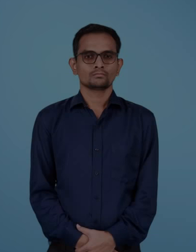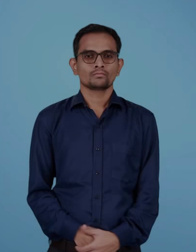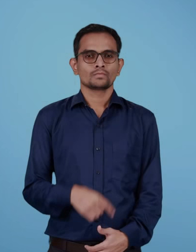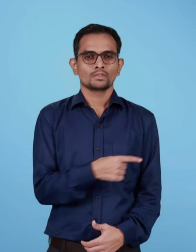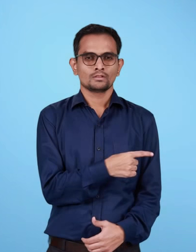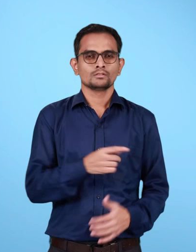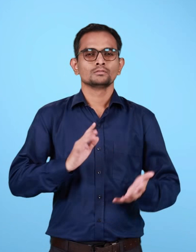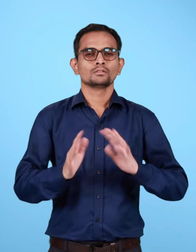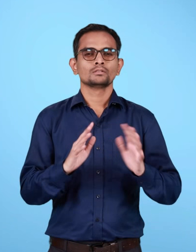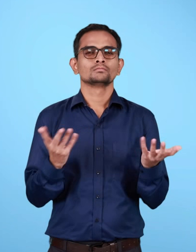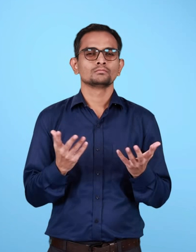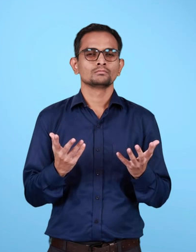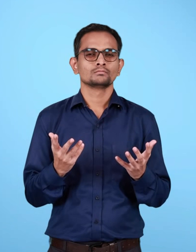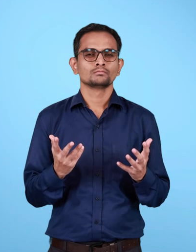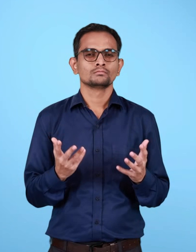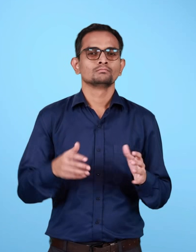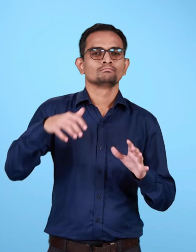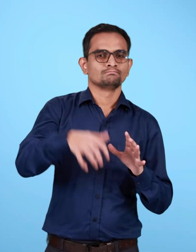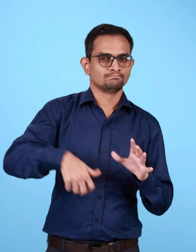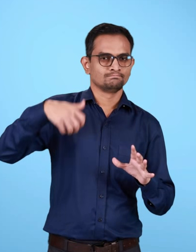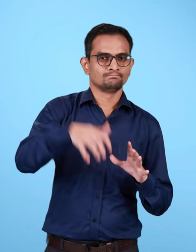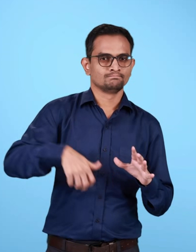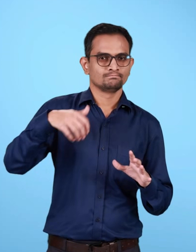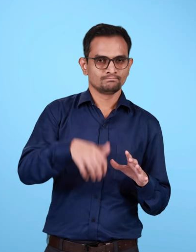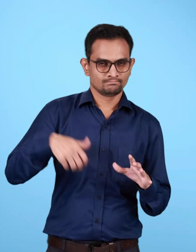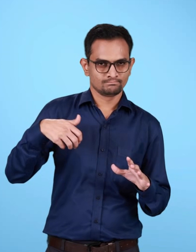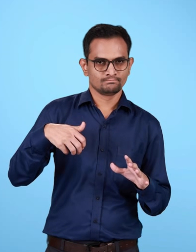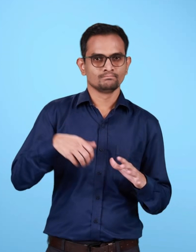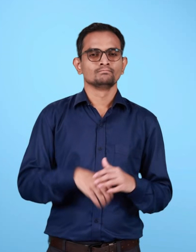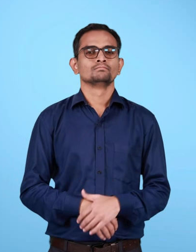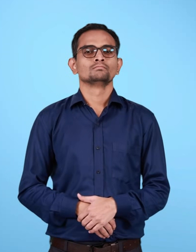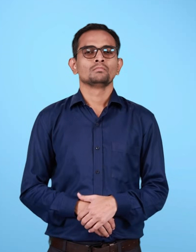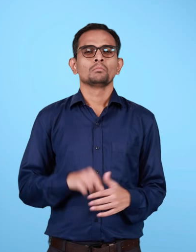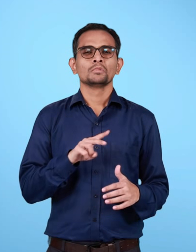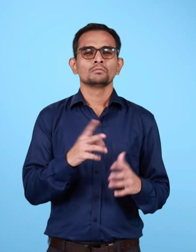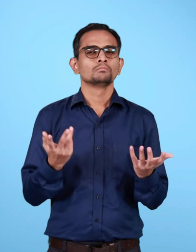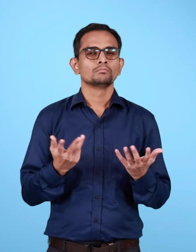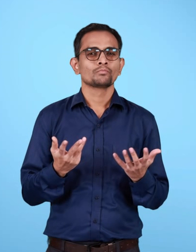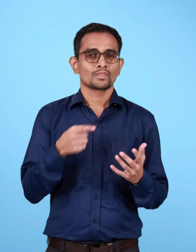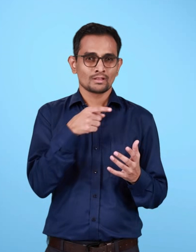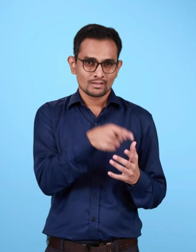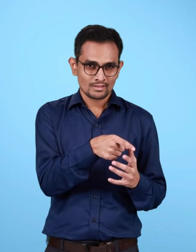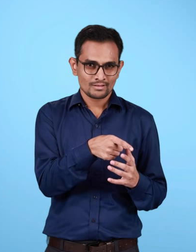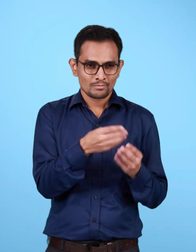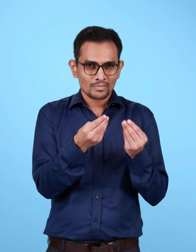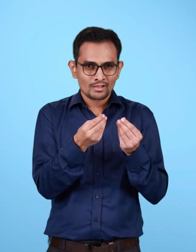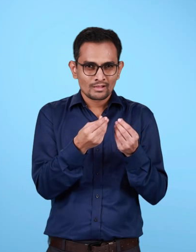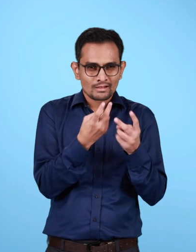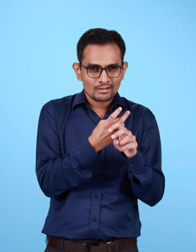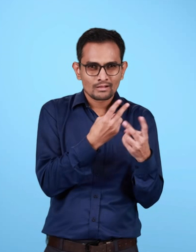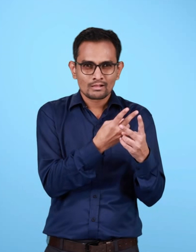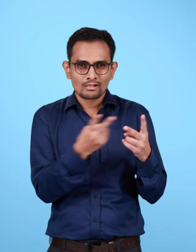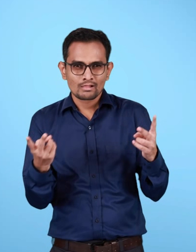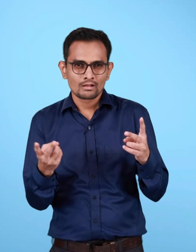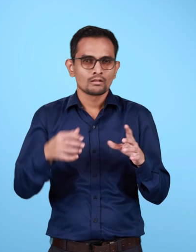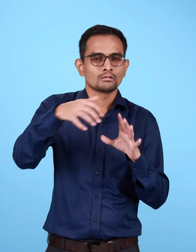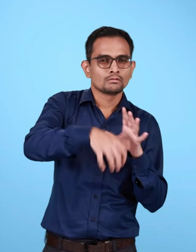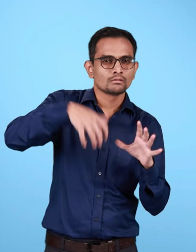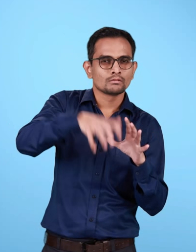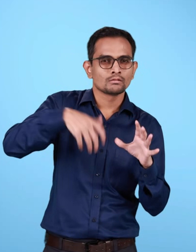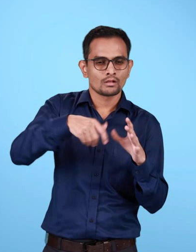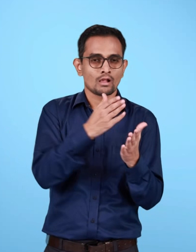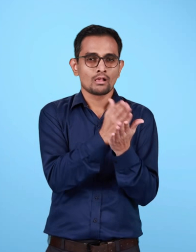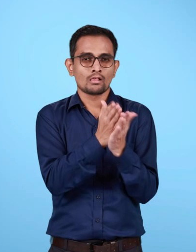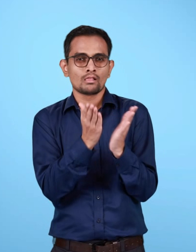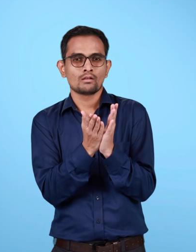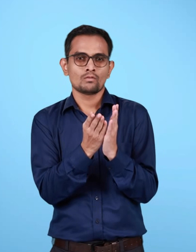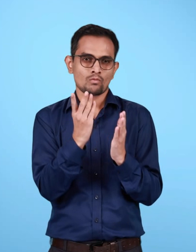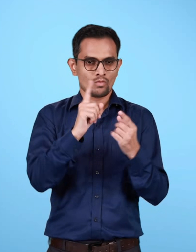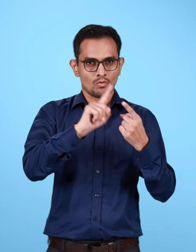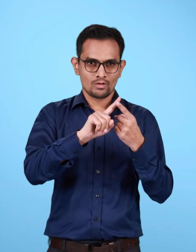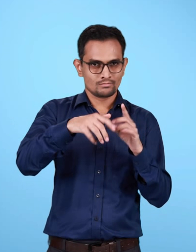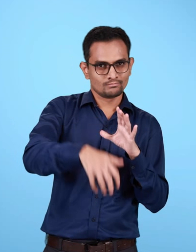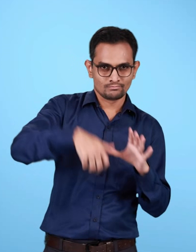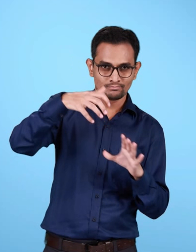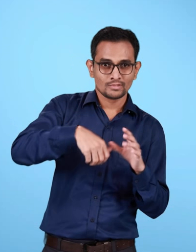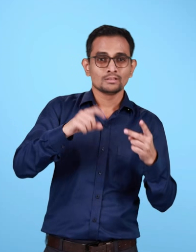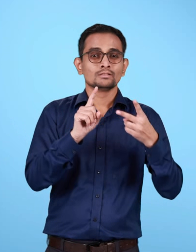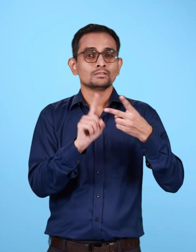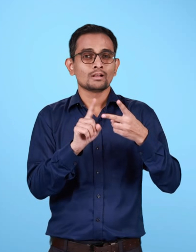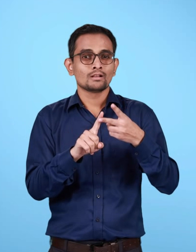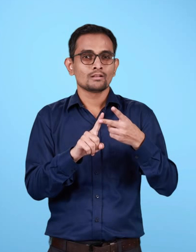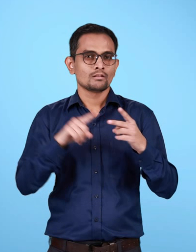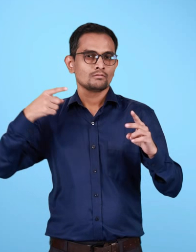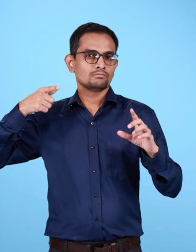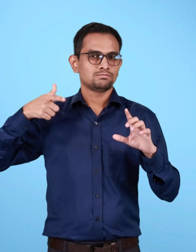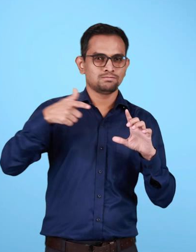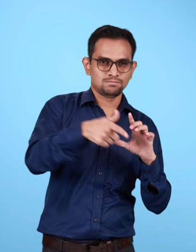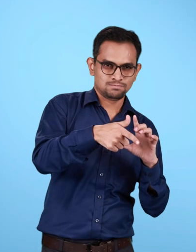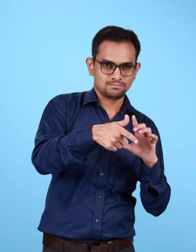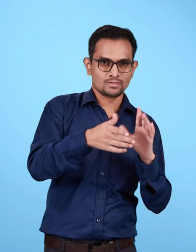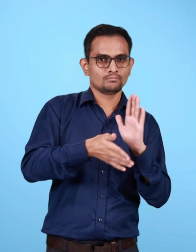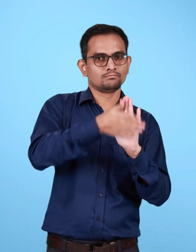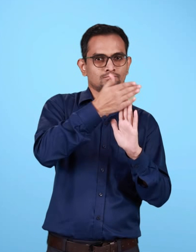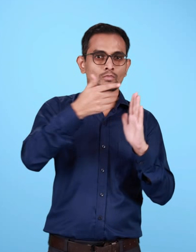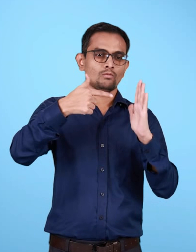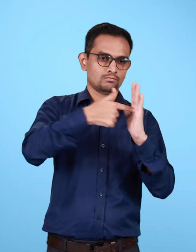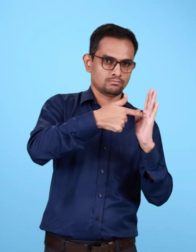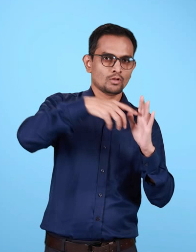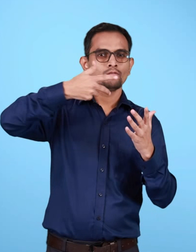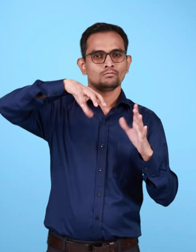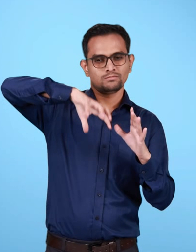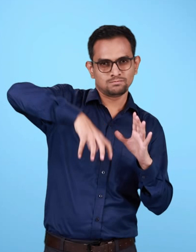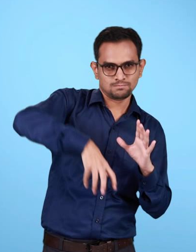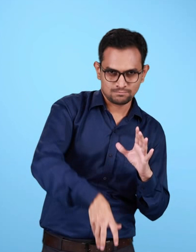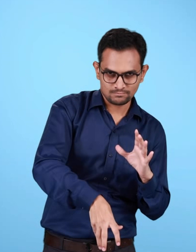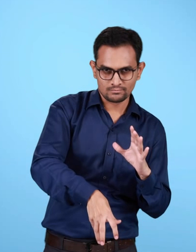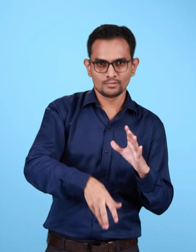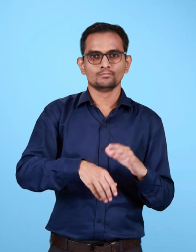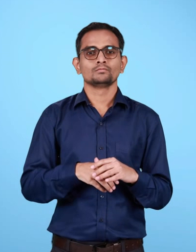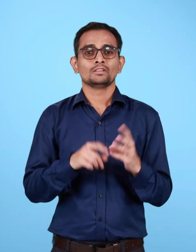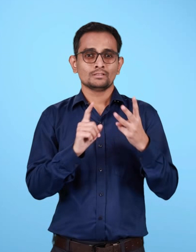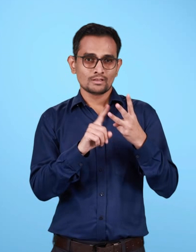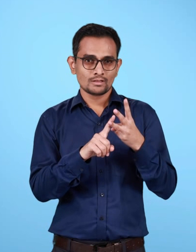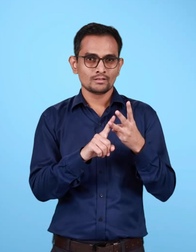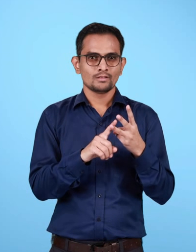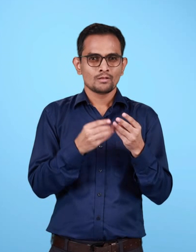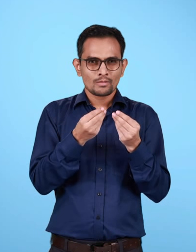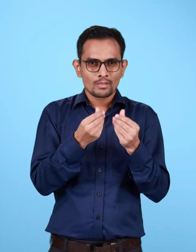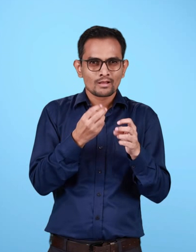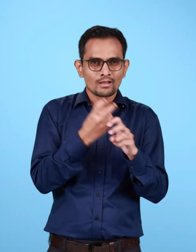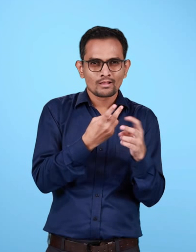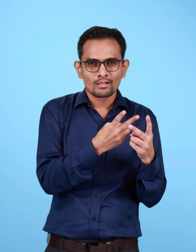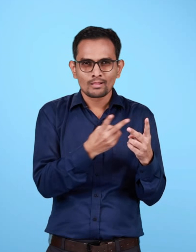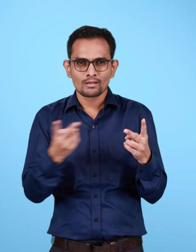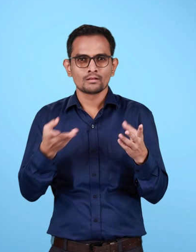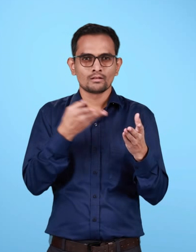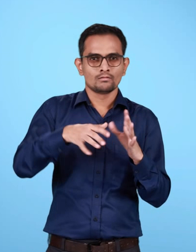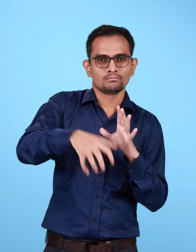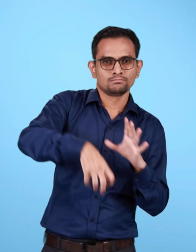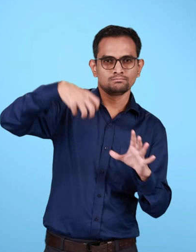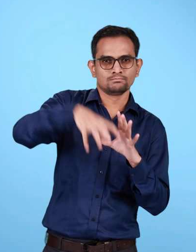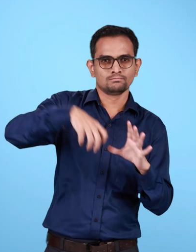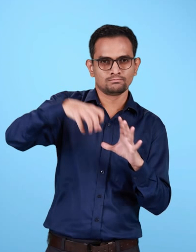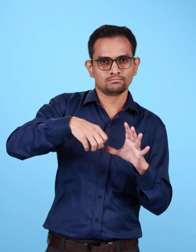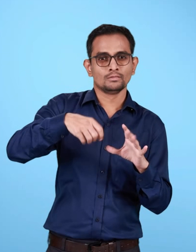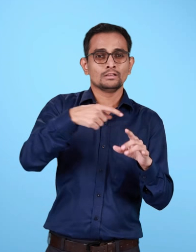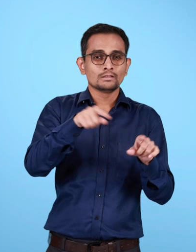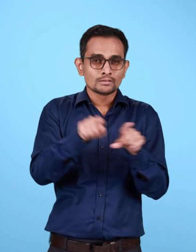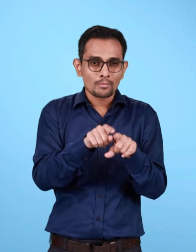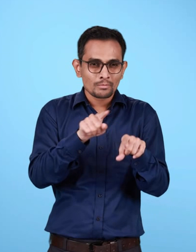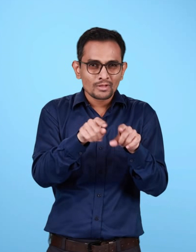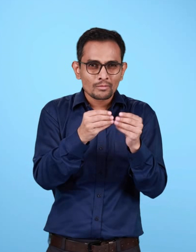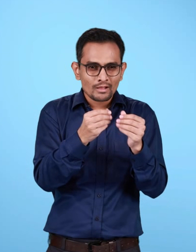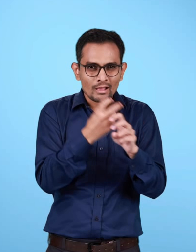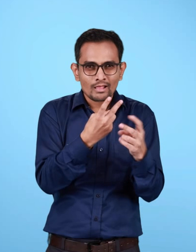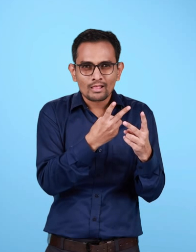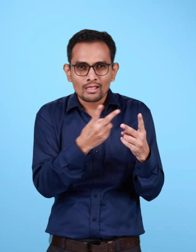This sign refers to mining. Mining is one of the ways of extracting minerals, the others being drilling and quarrying. Mining is the process of taking out minerals from rocks buried